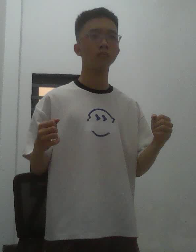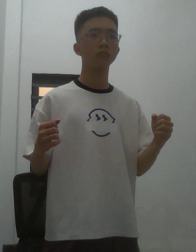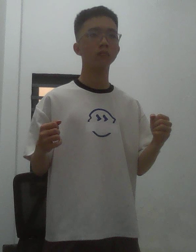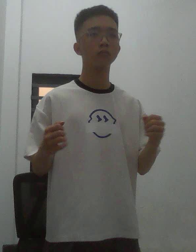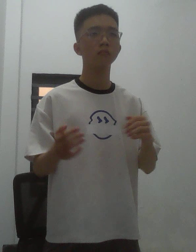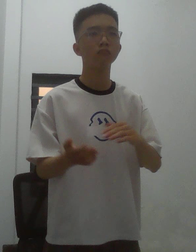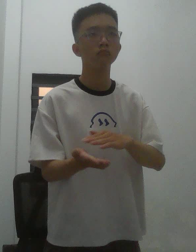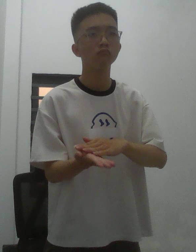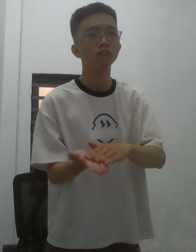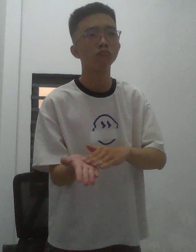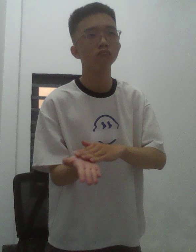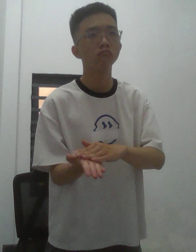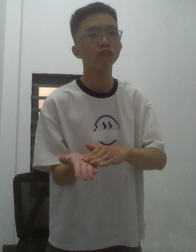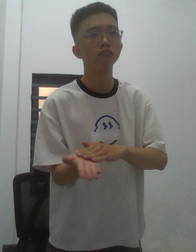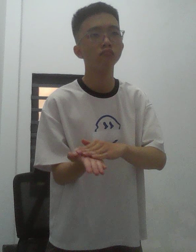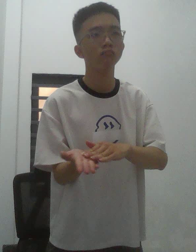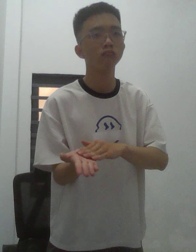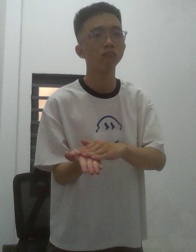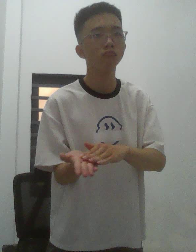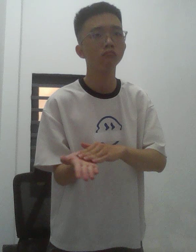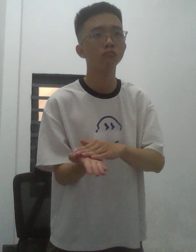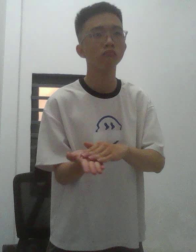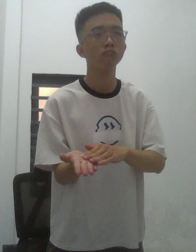xin loi